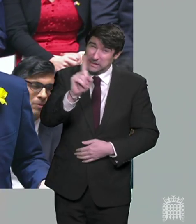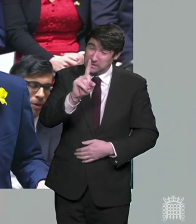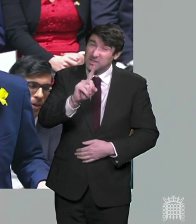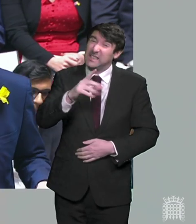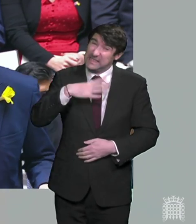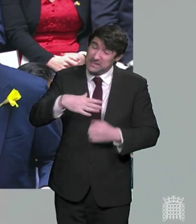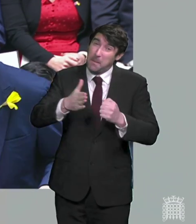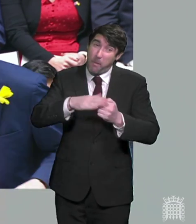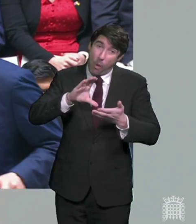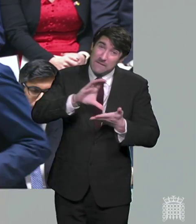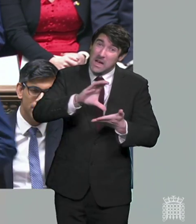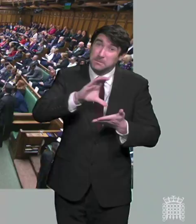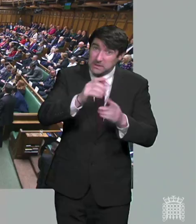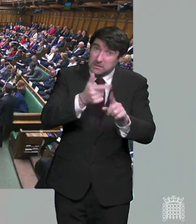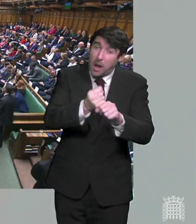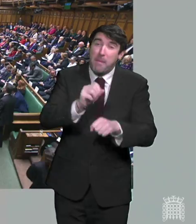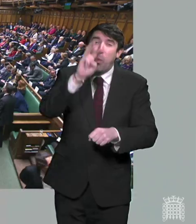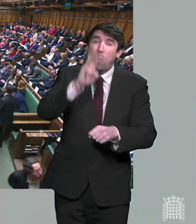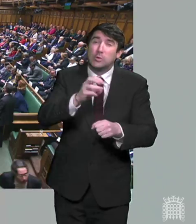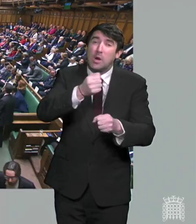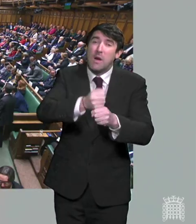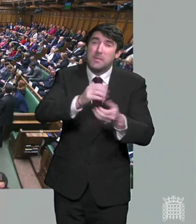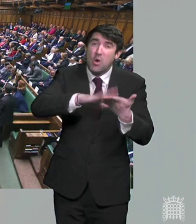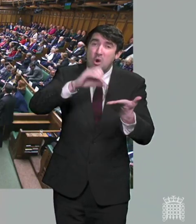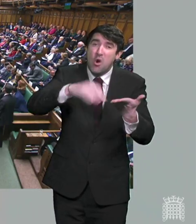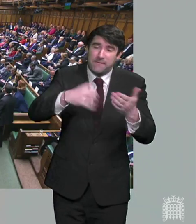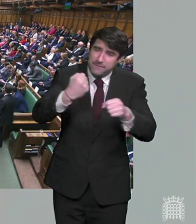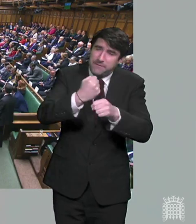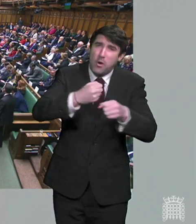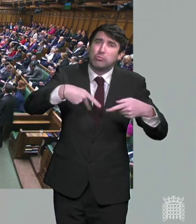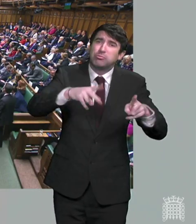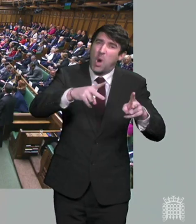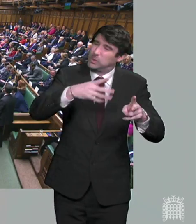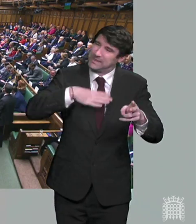We need to see investment in our roads.